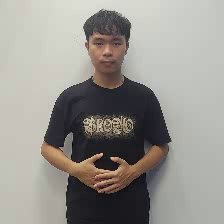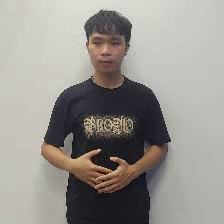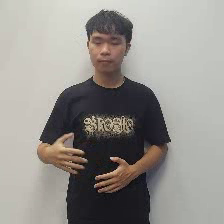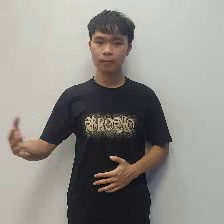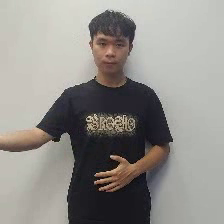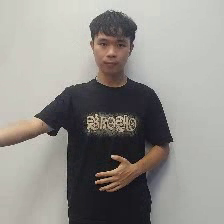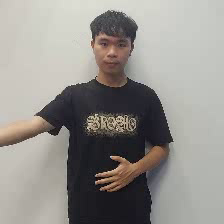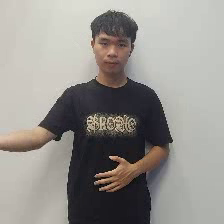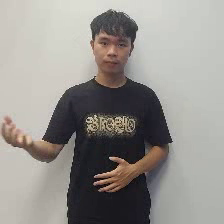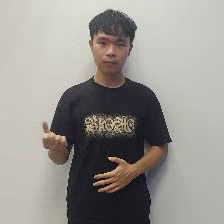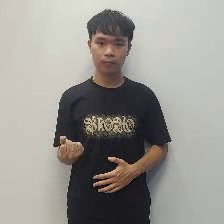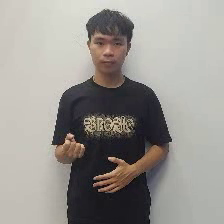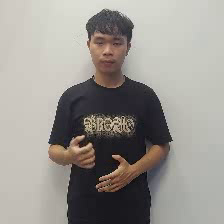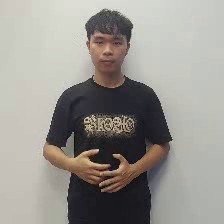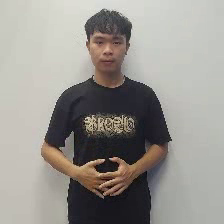Sử dụng